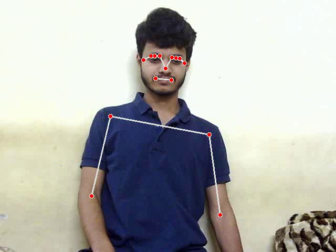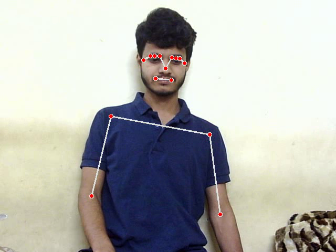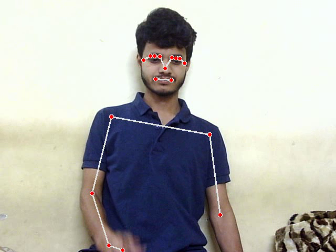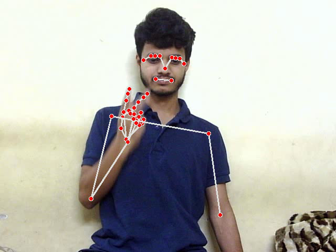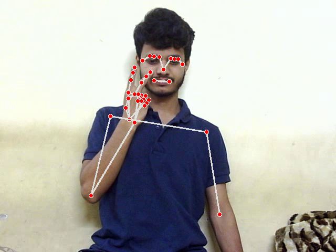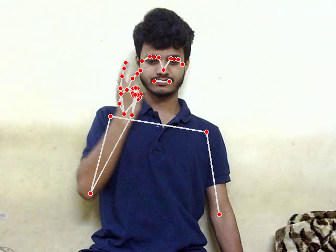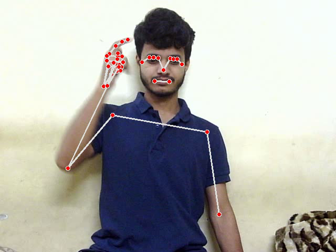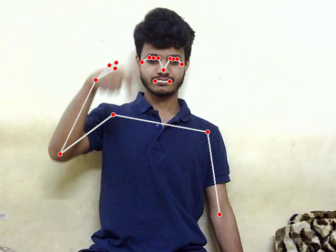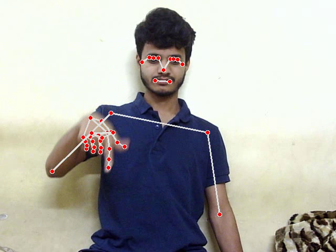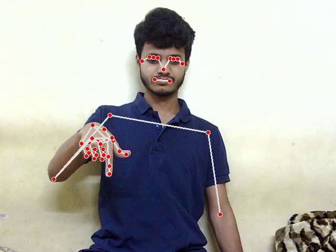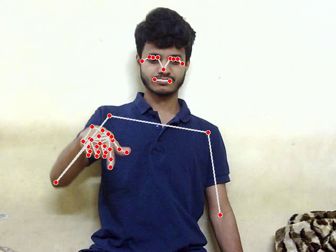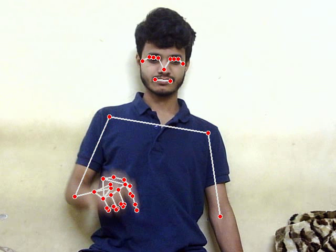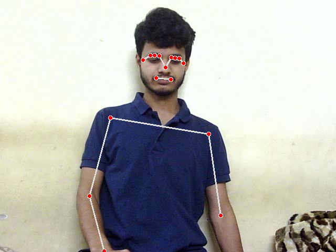see you later